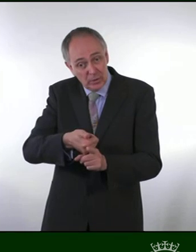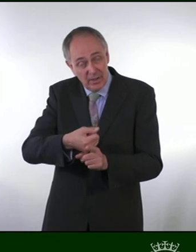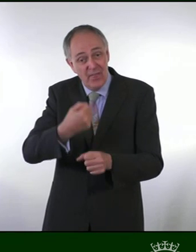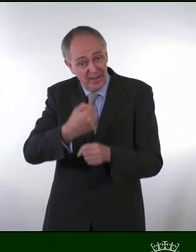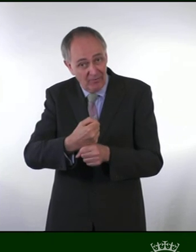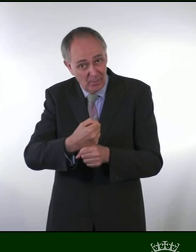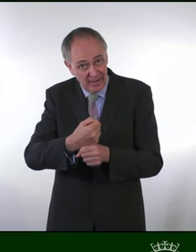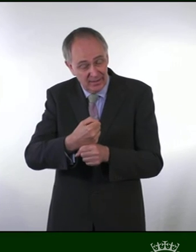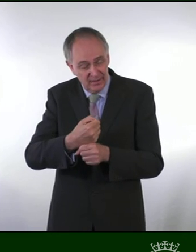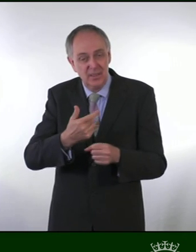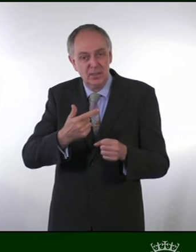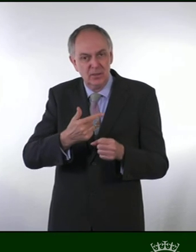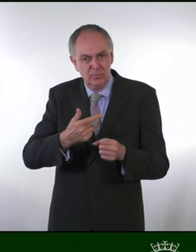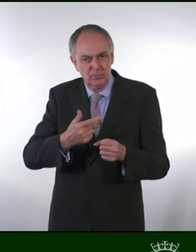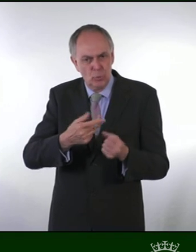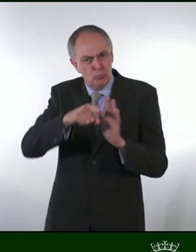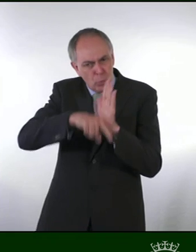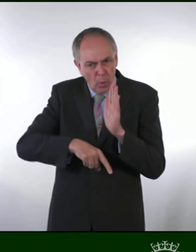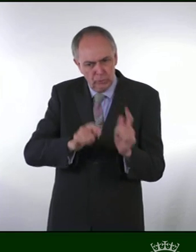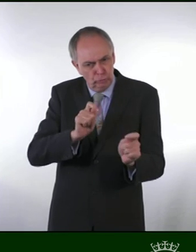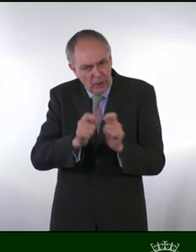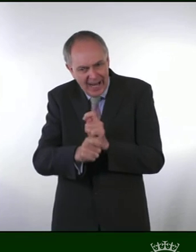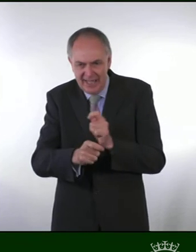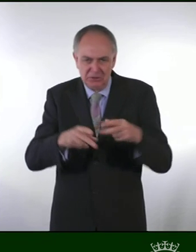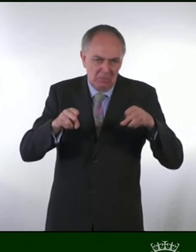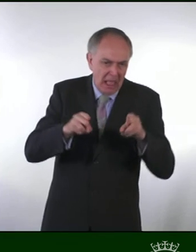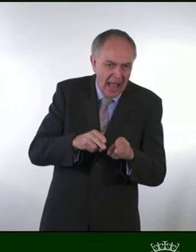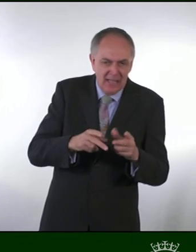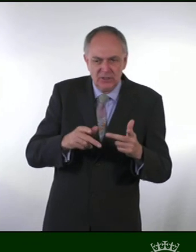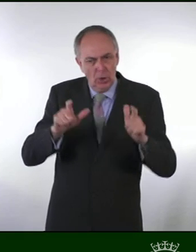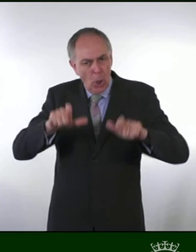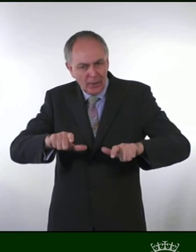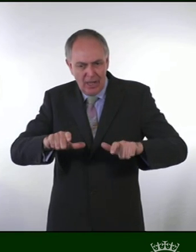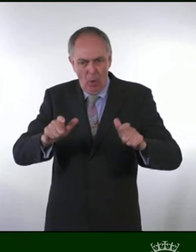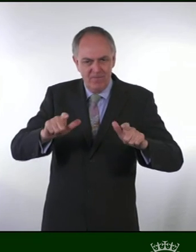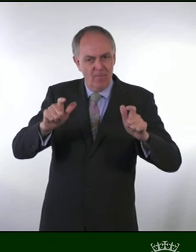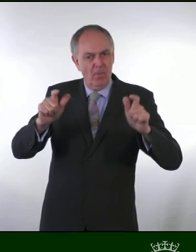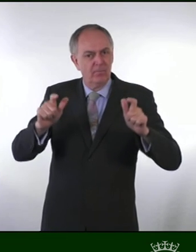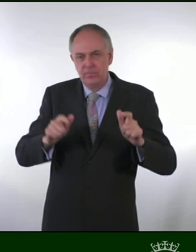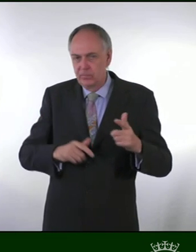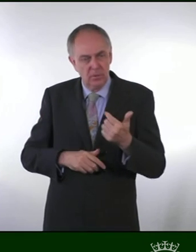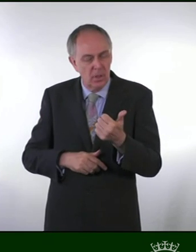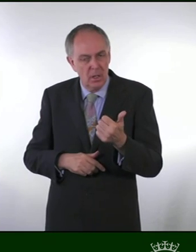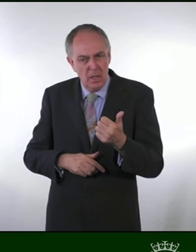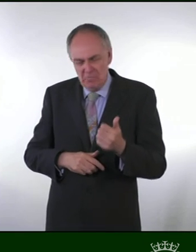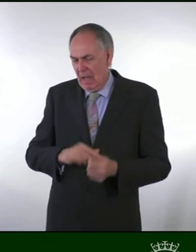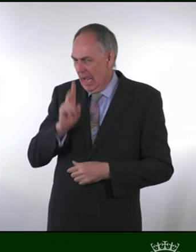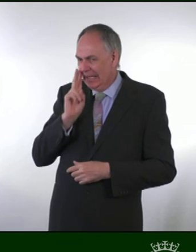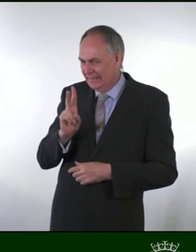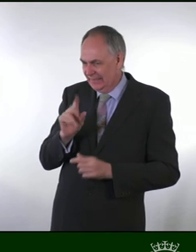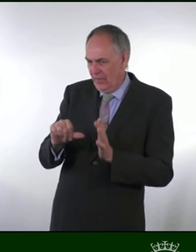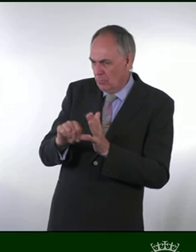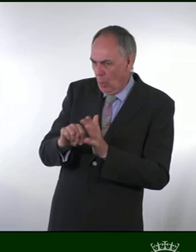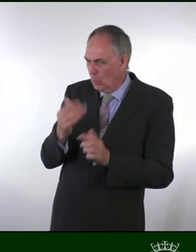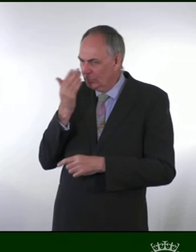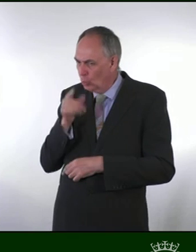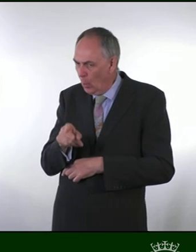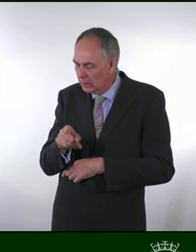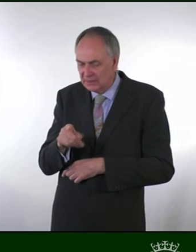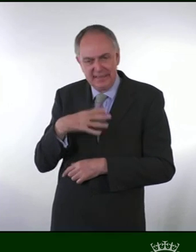That is why I wrote to the Prime Minister two weeks ago, because I could see the problem with schools and I thought it needed leadership and consensus.